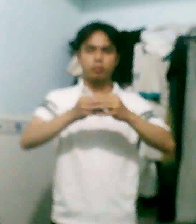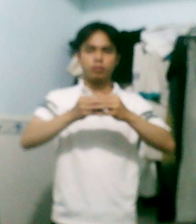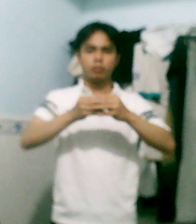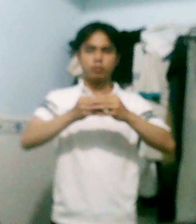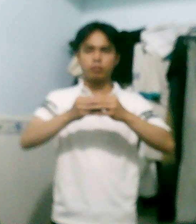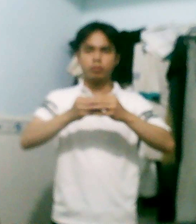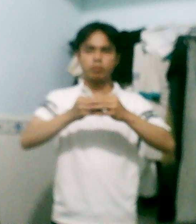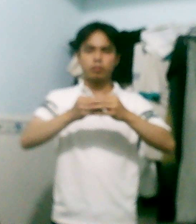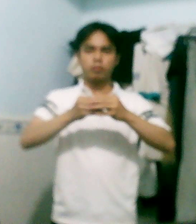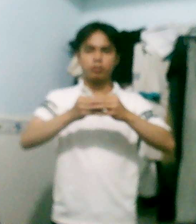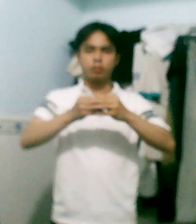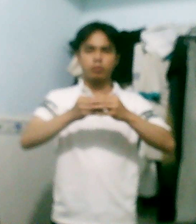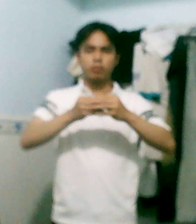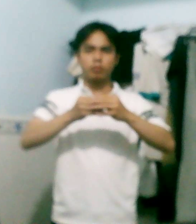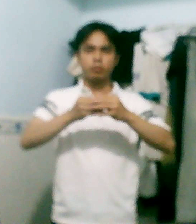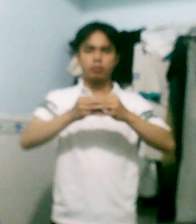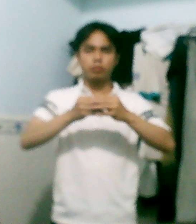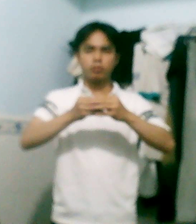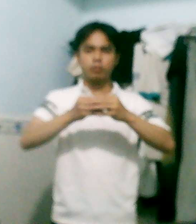nhom